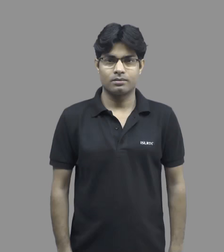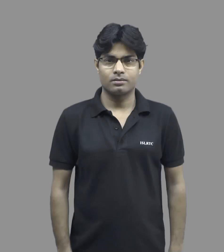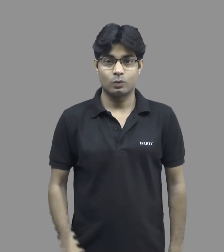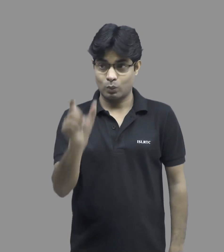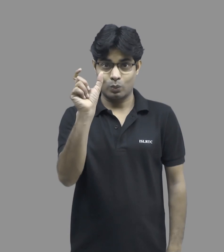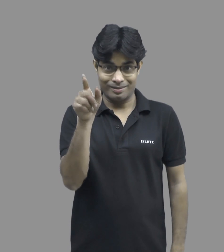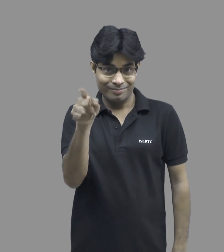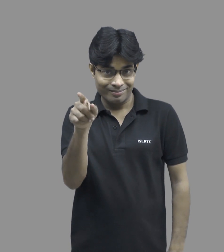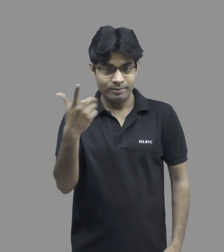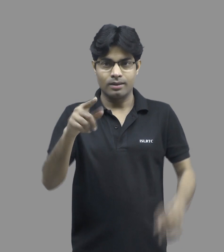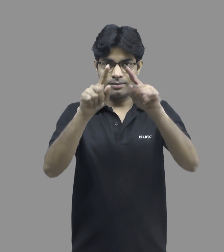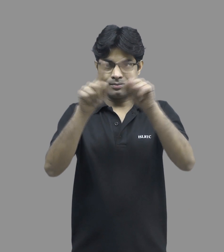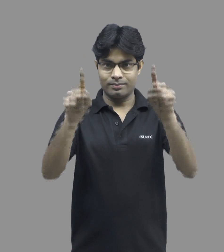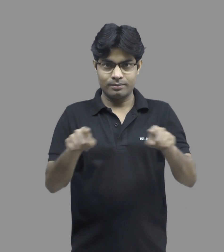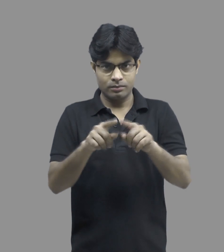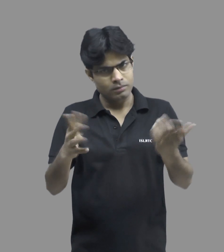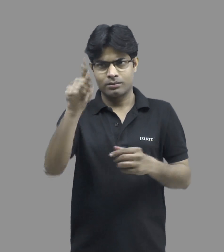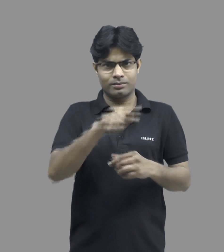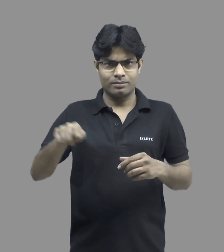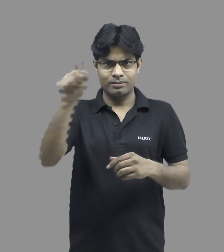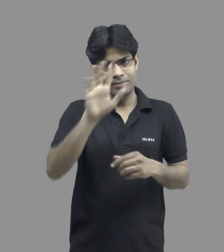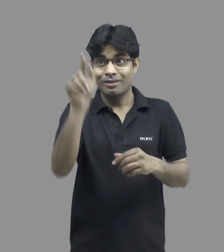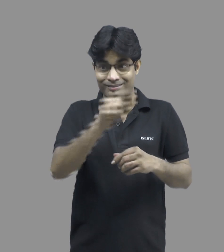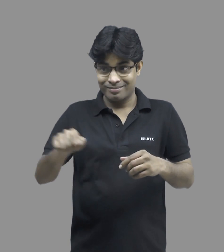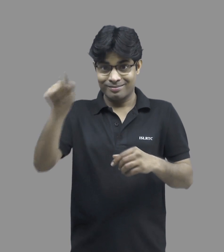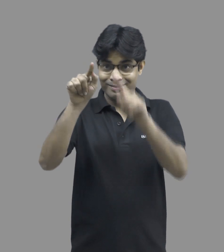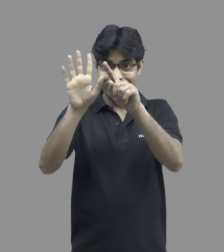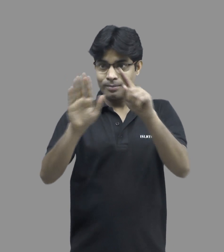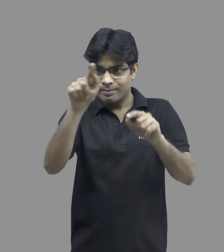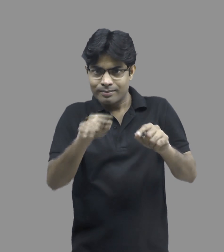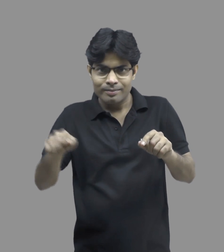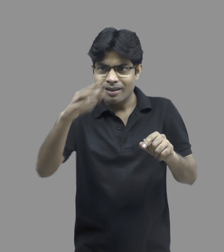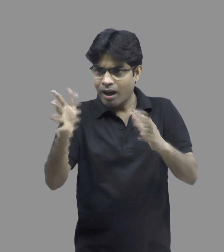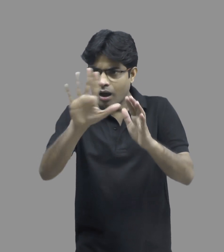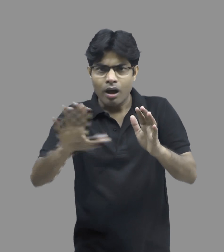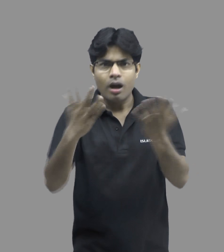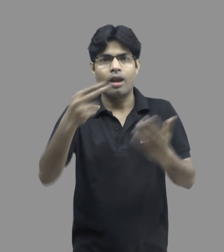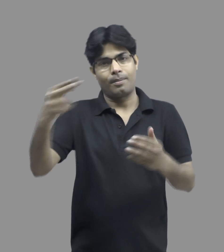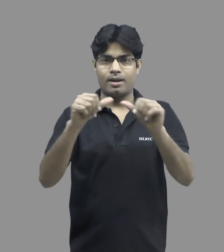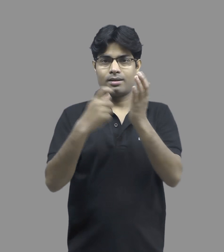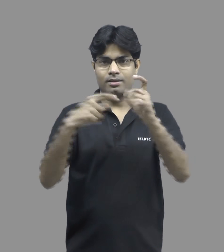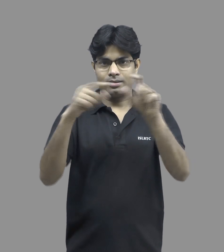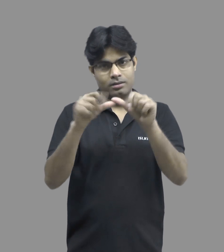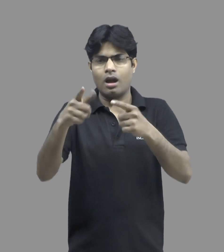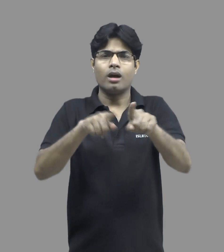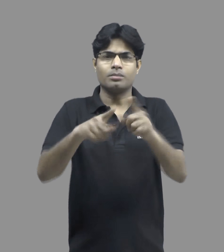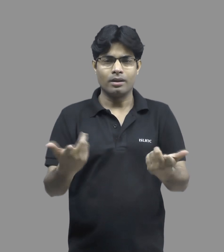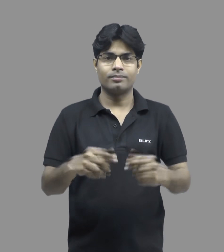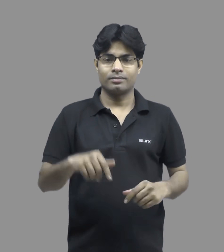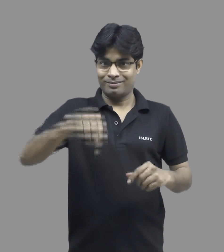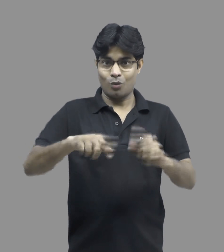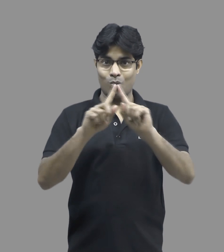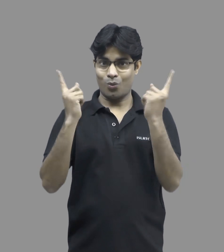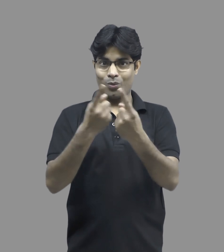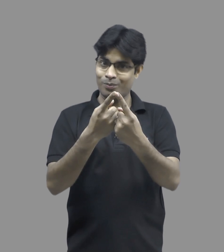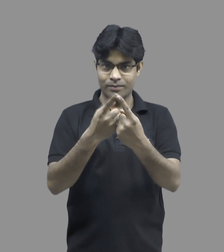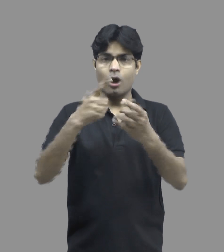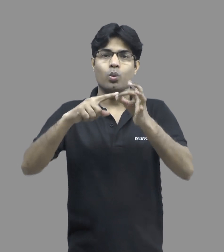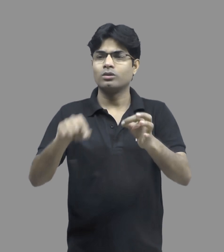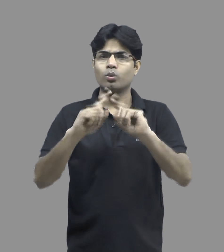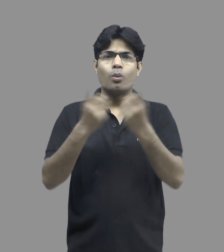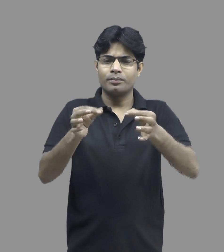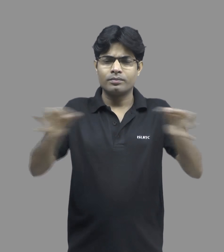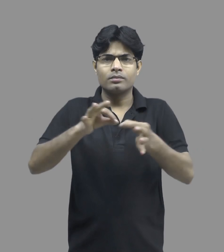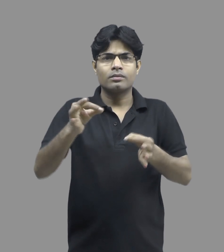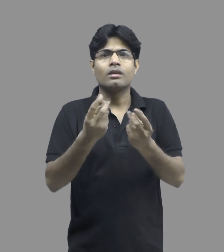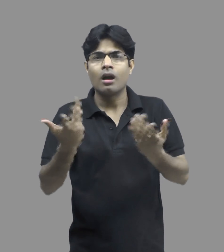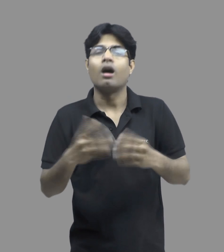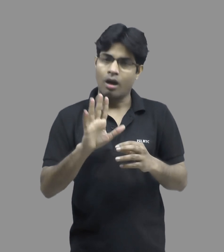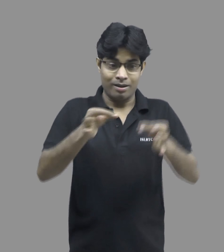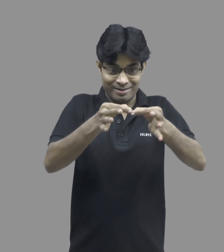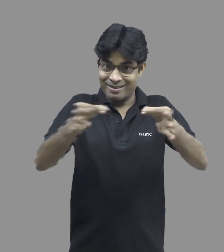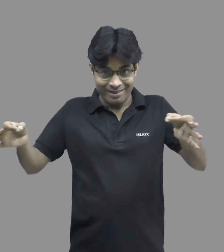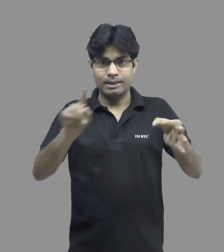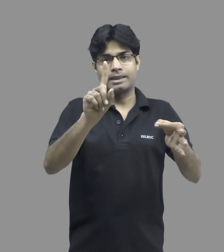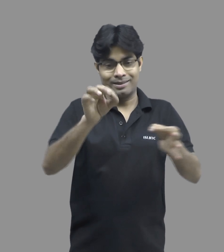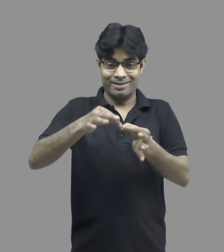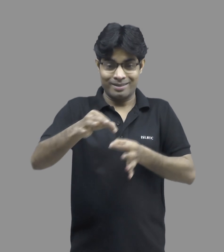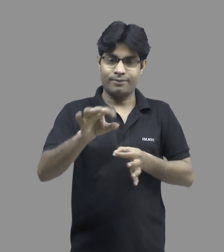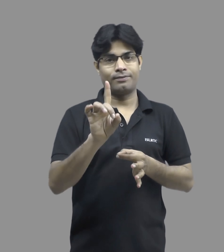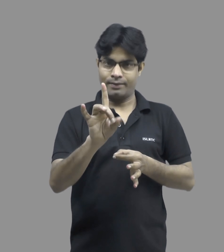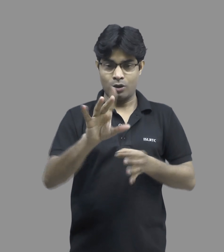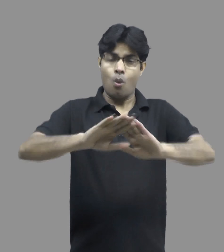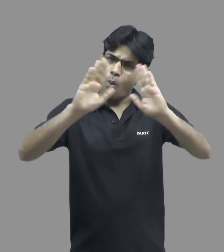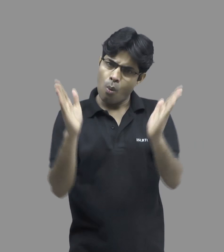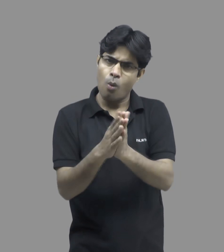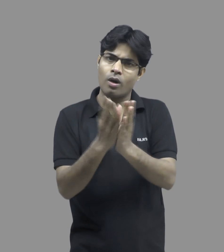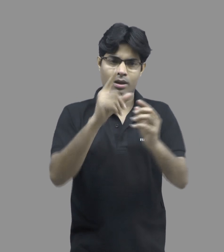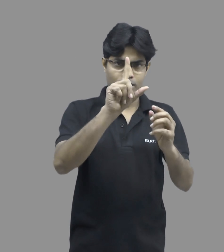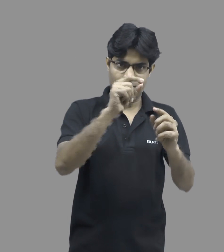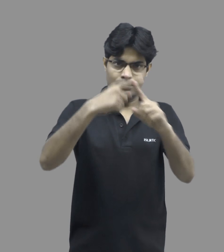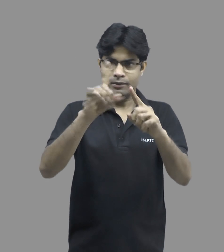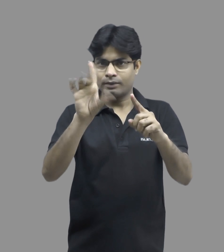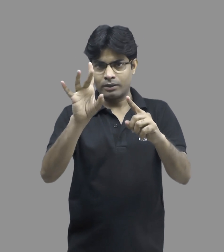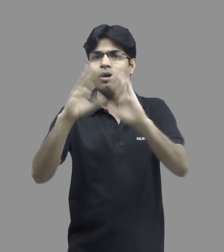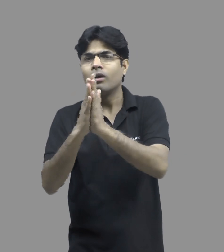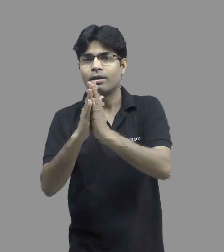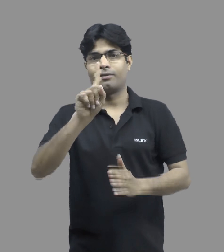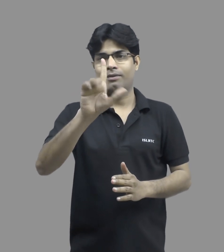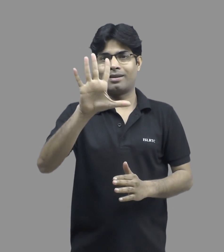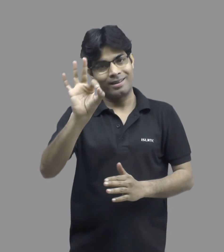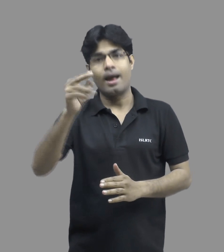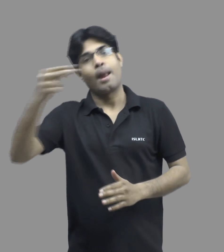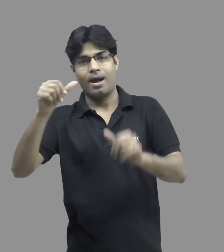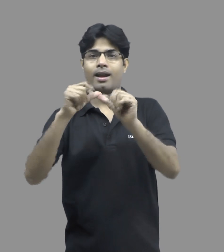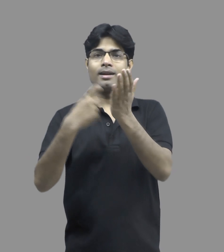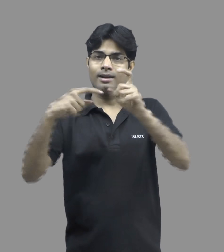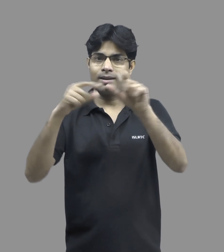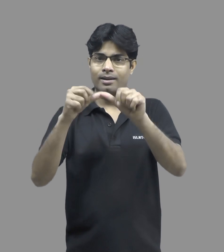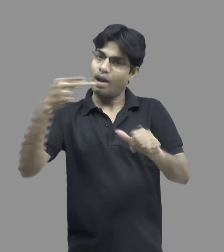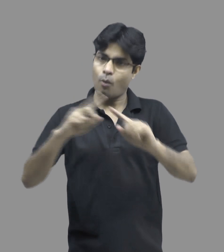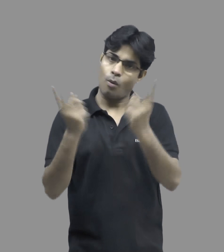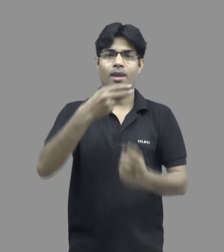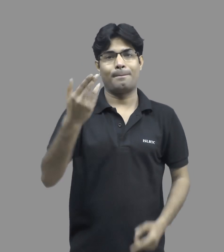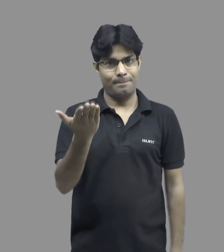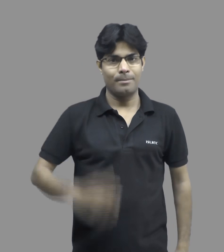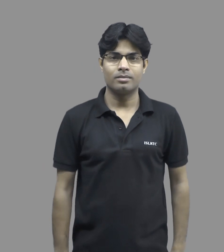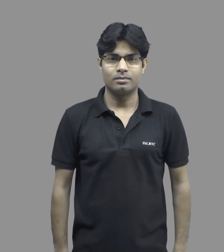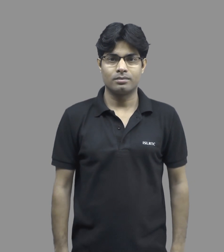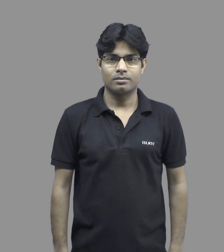Area